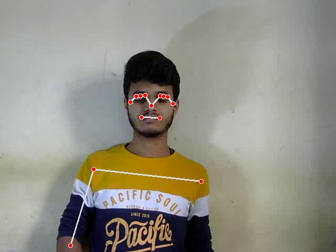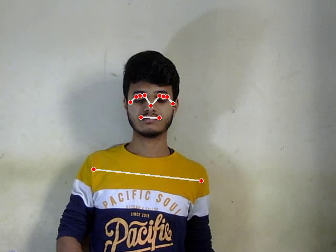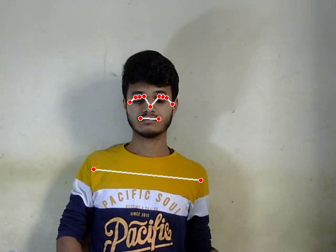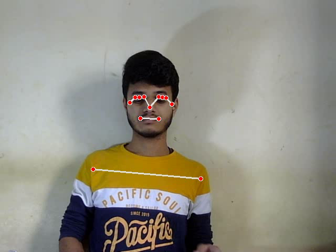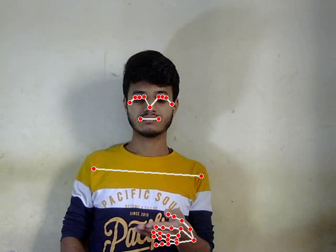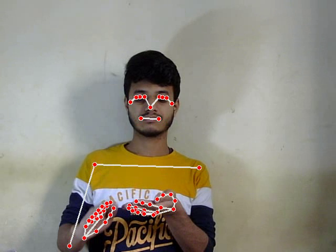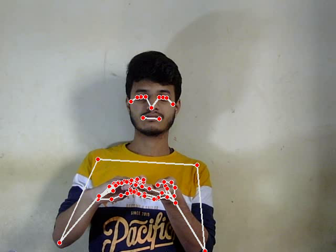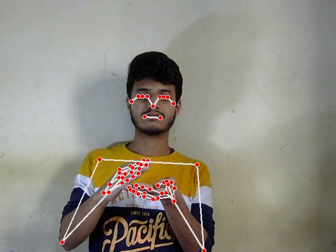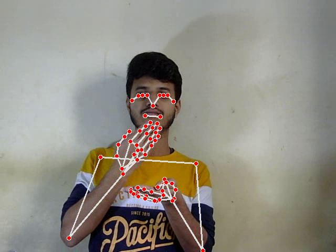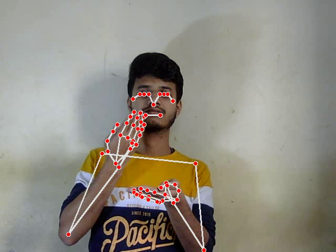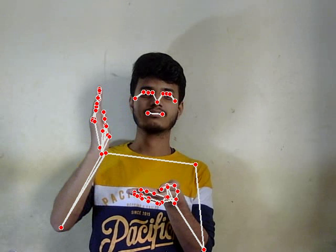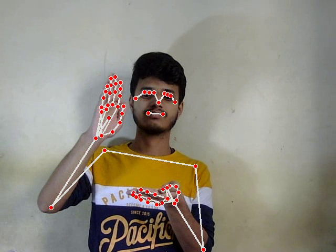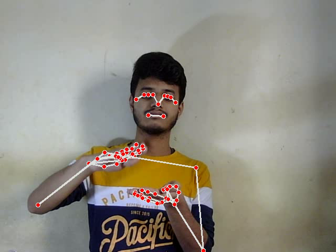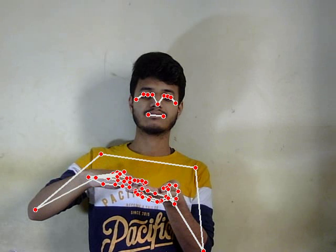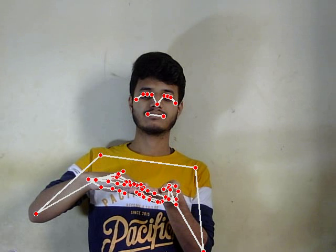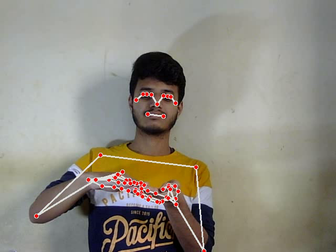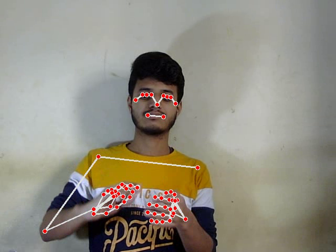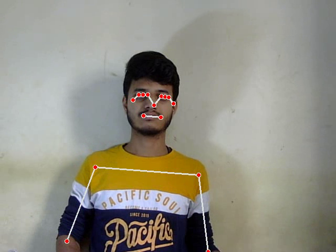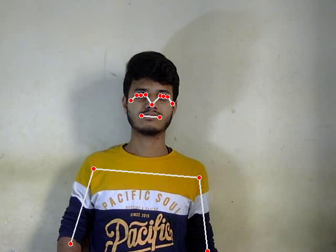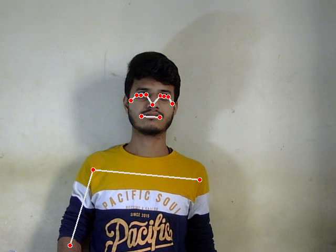bad